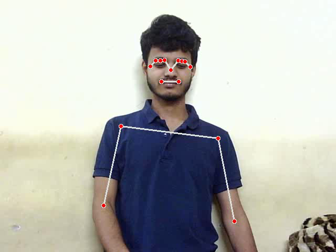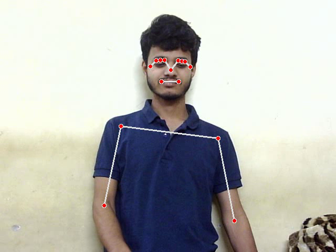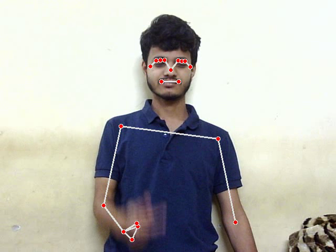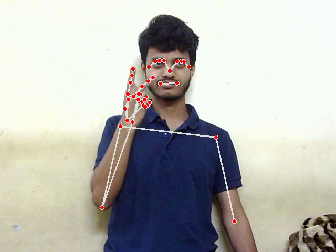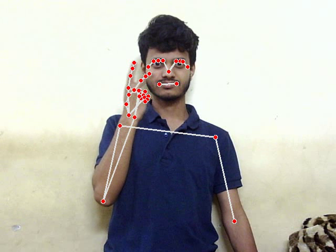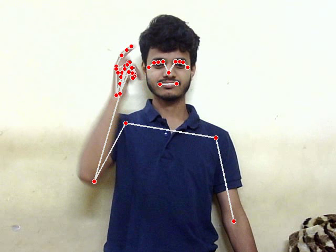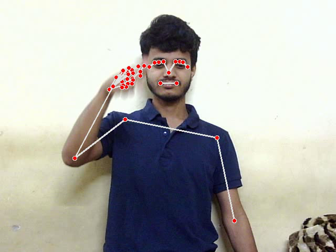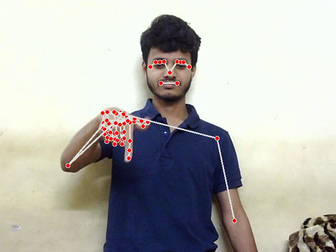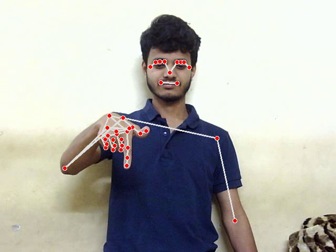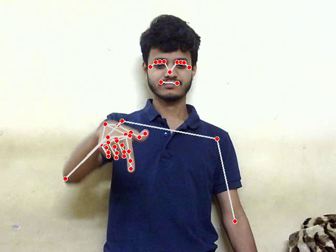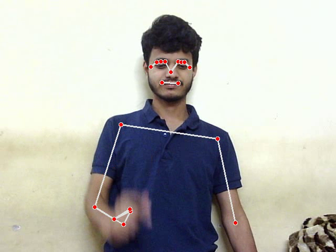see you later